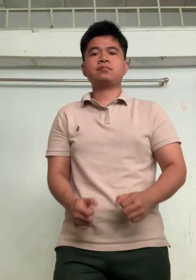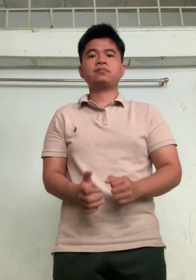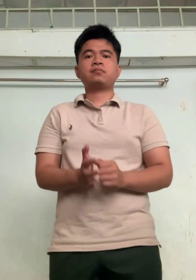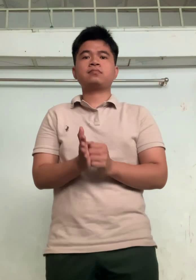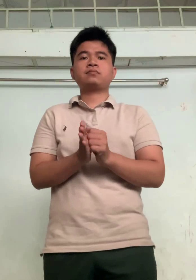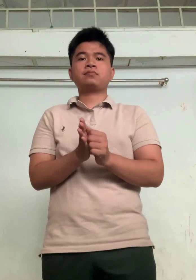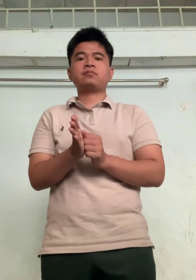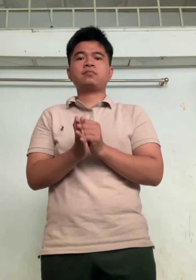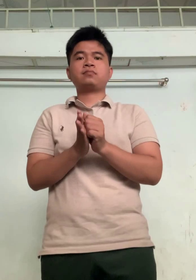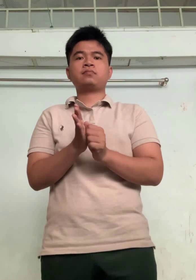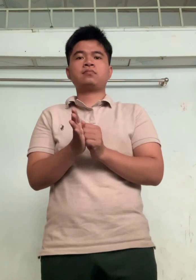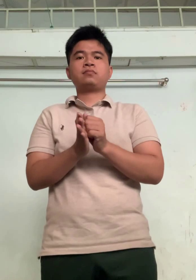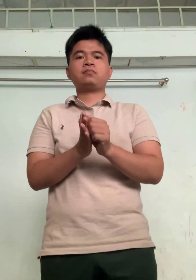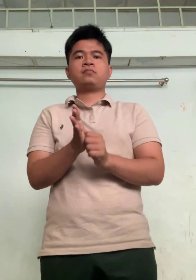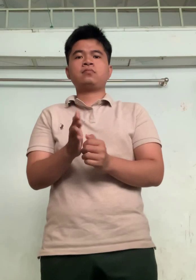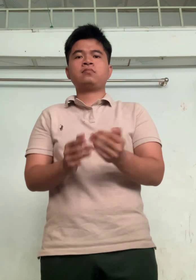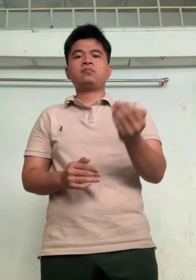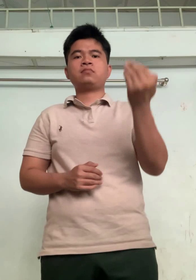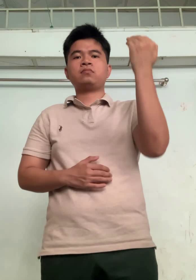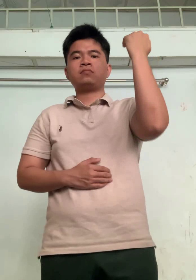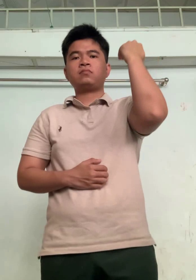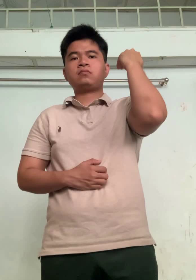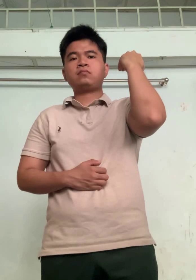thang truoc